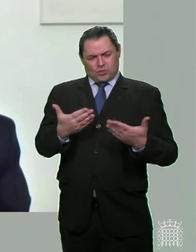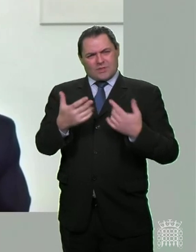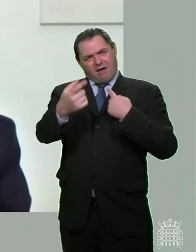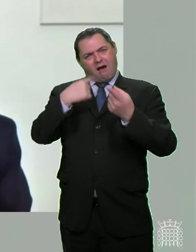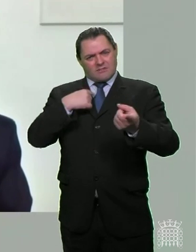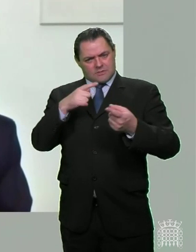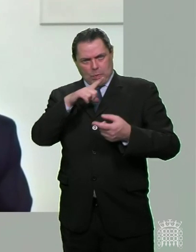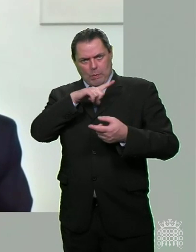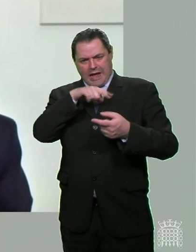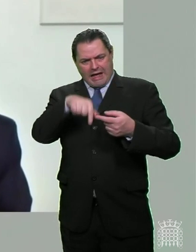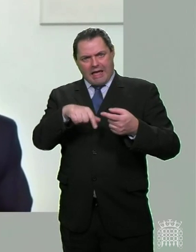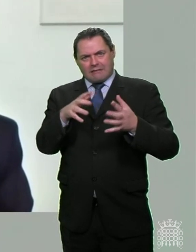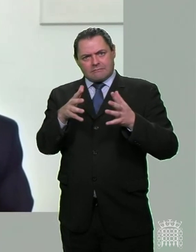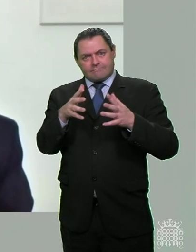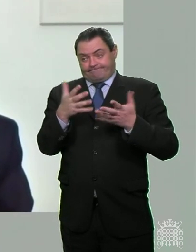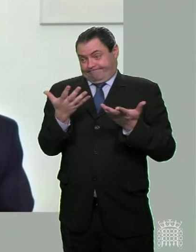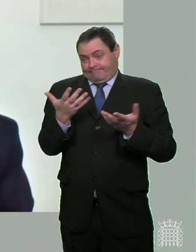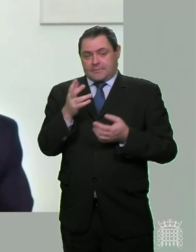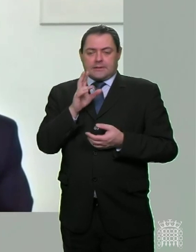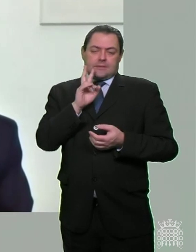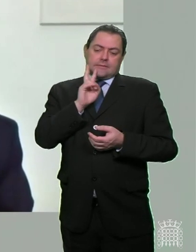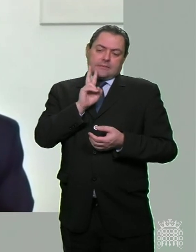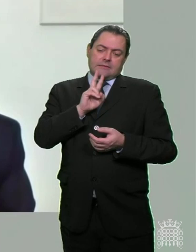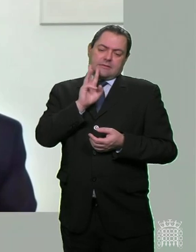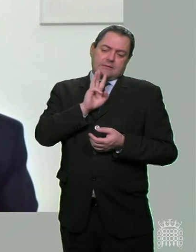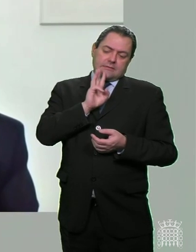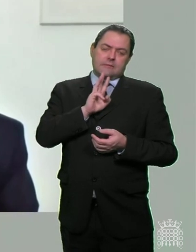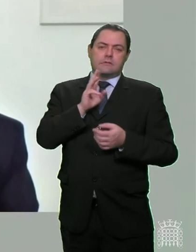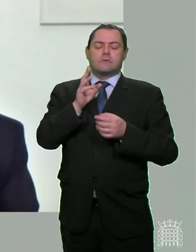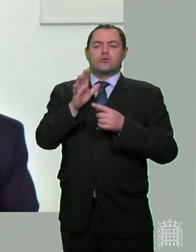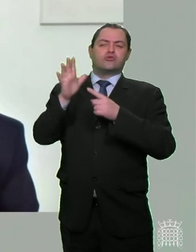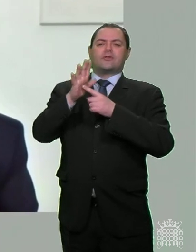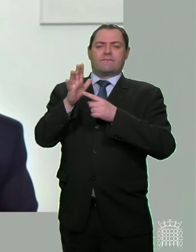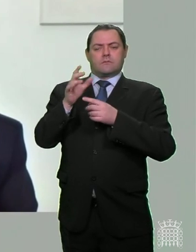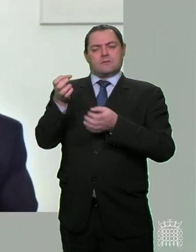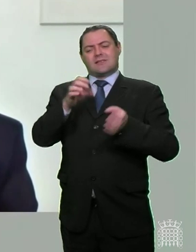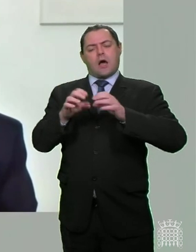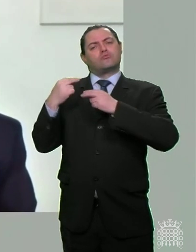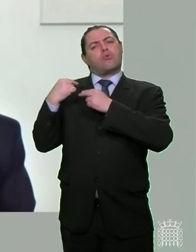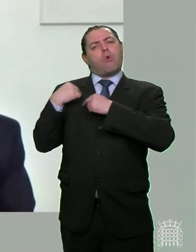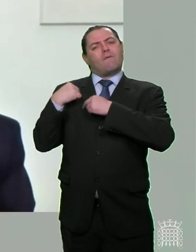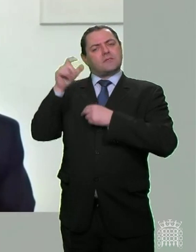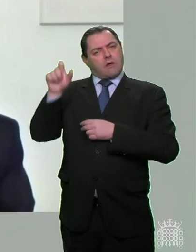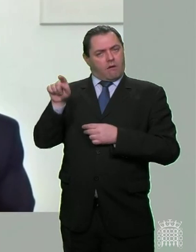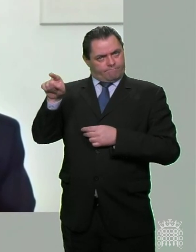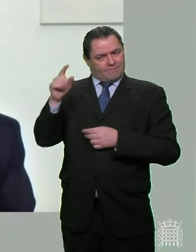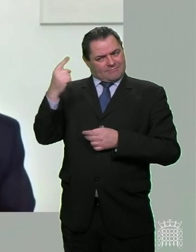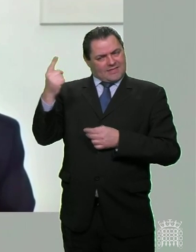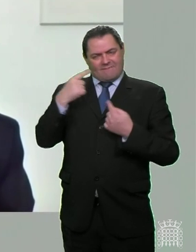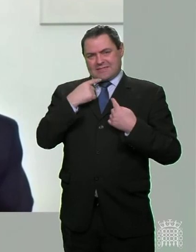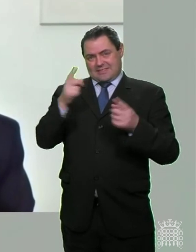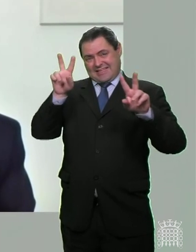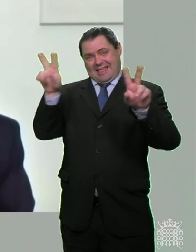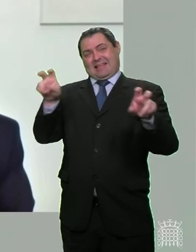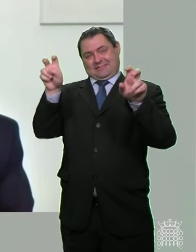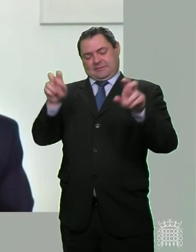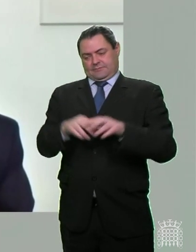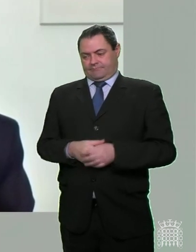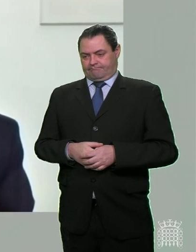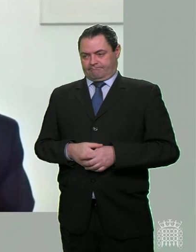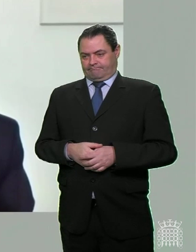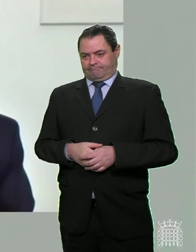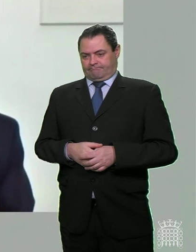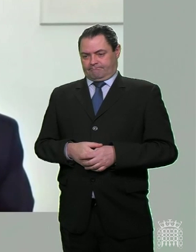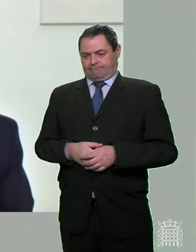A few days ago, the chief scientific officer said, and this was his view: prepare to give it now.